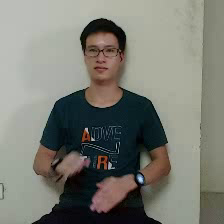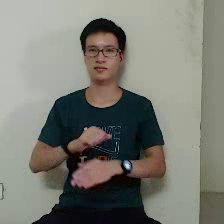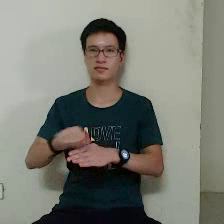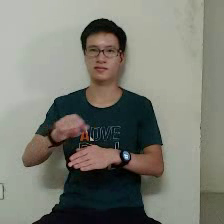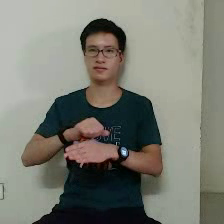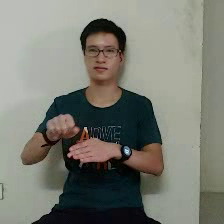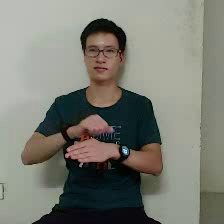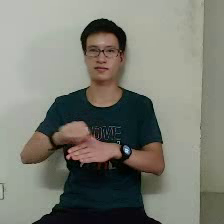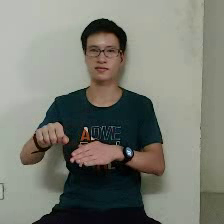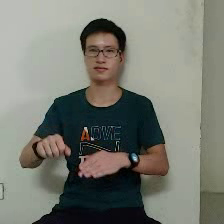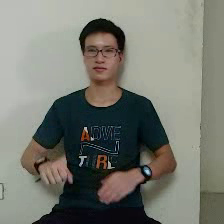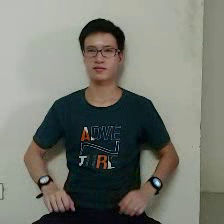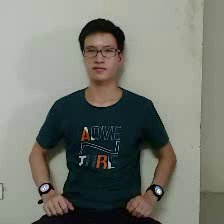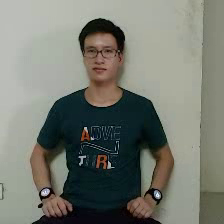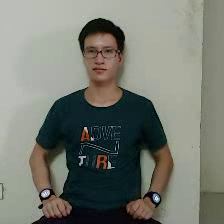Tập luyện